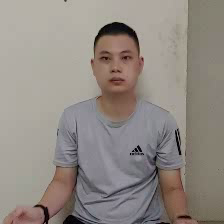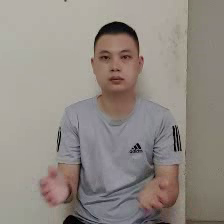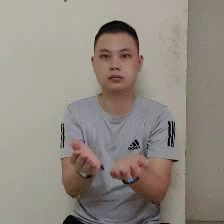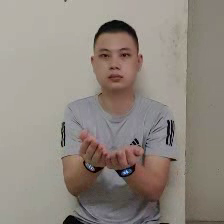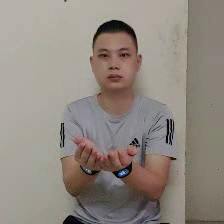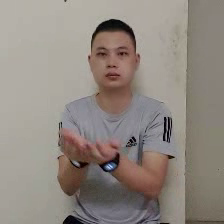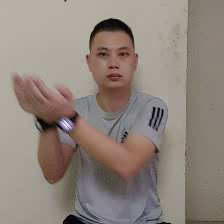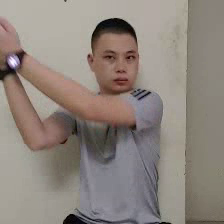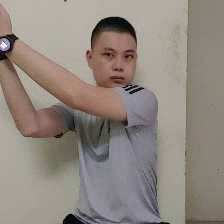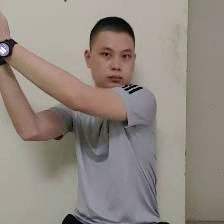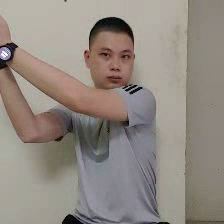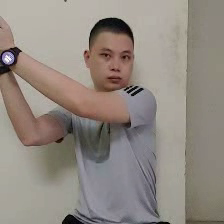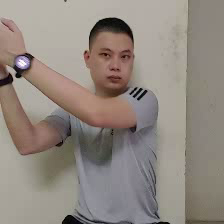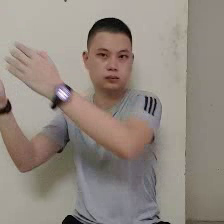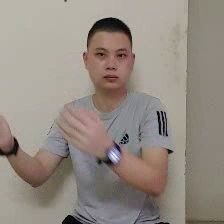Biếu tặng